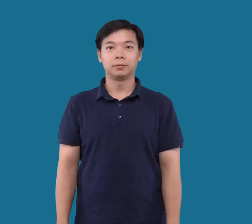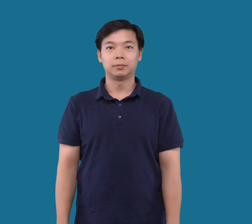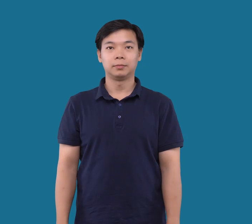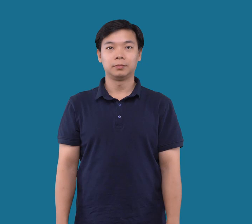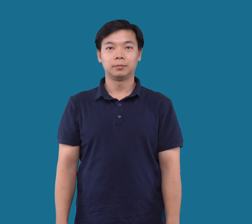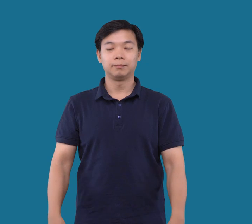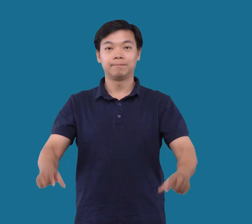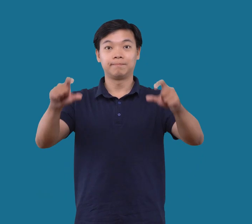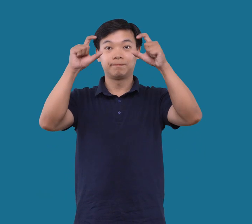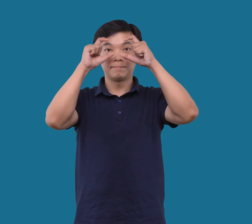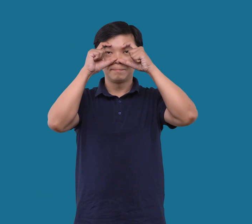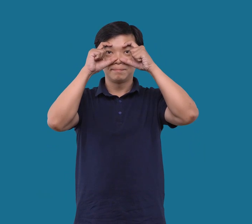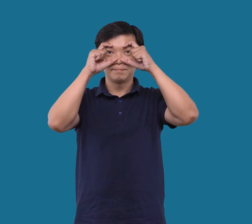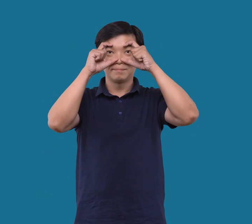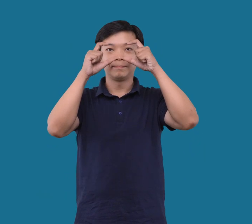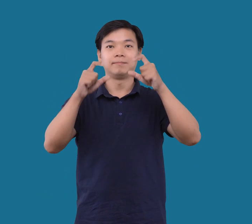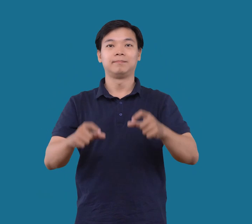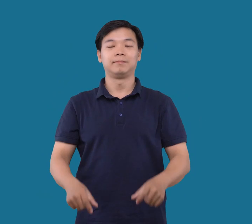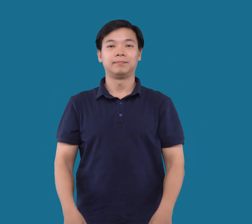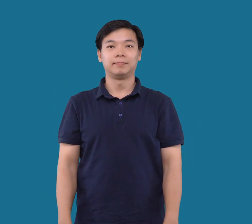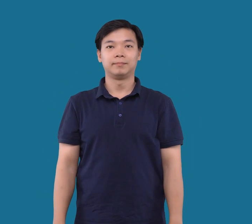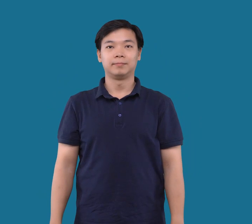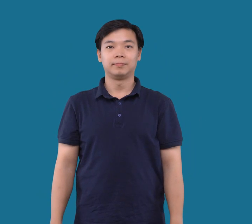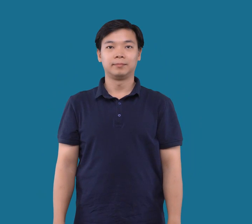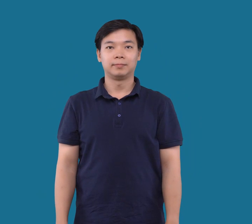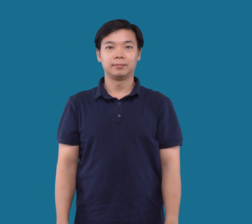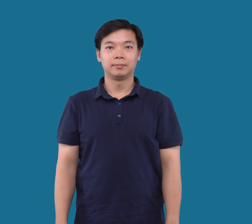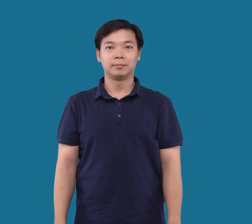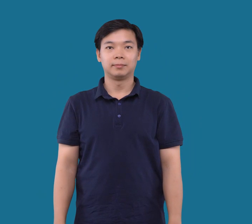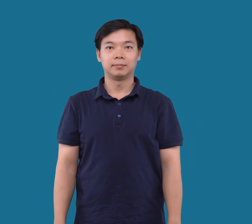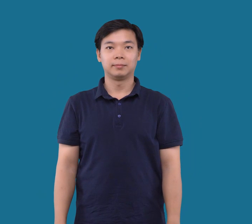đeo kính